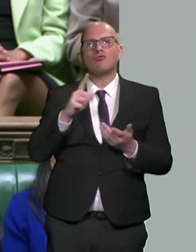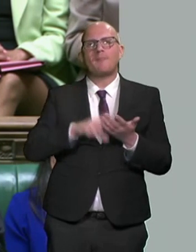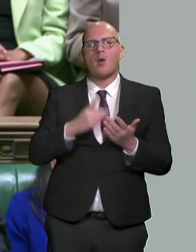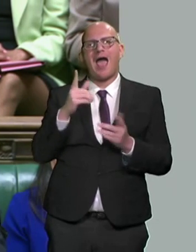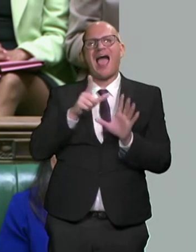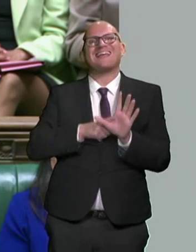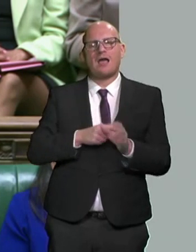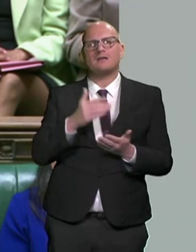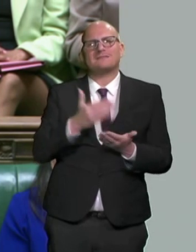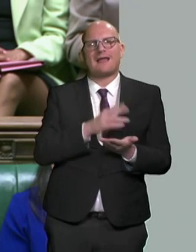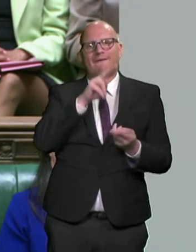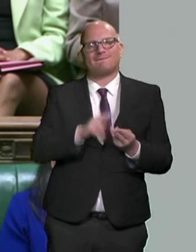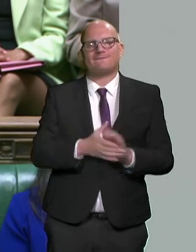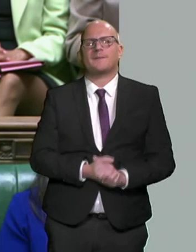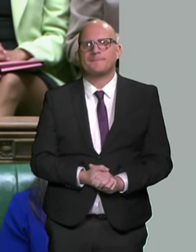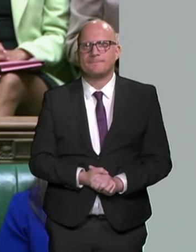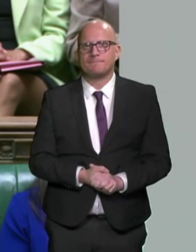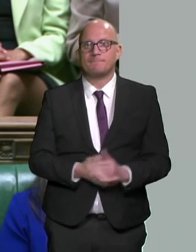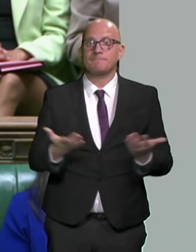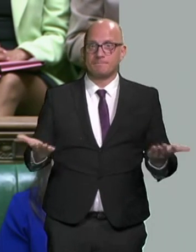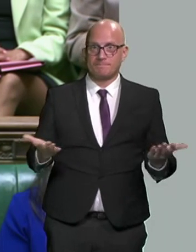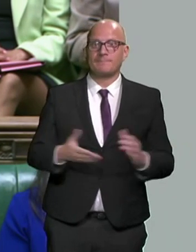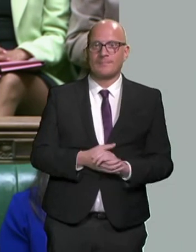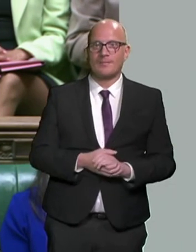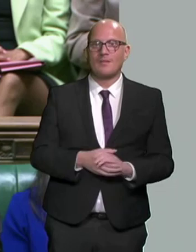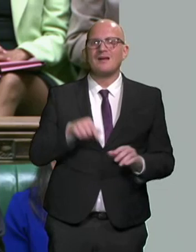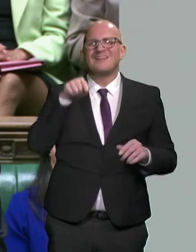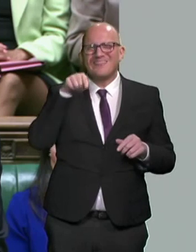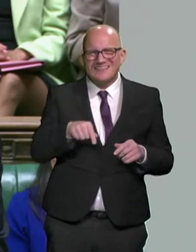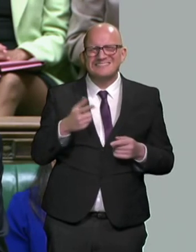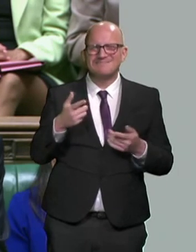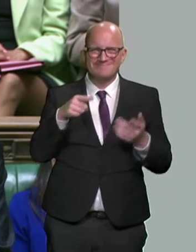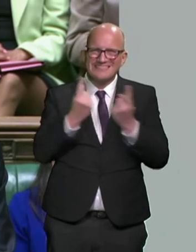This policy highlights the deficiencies in the Northern Ireland protocol.